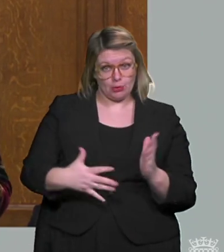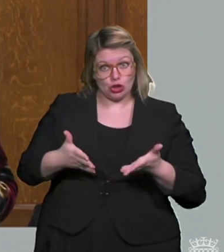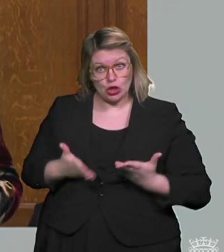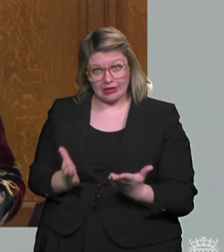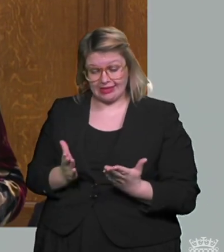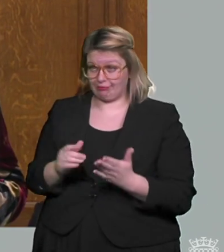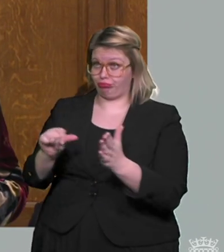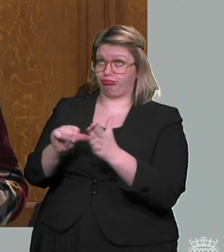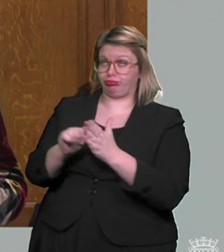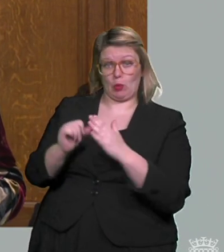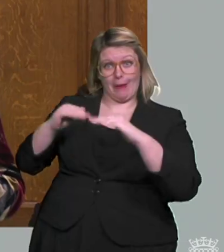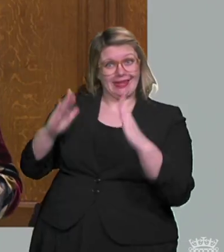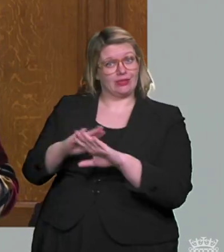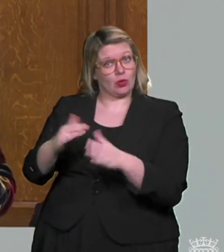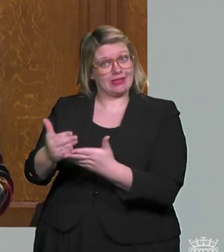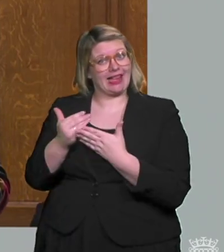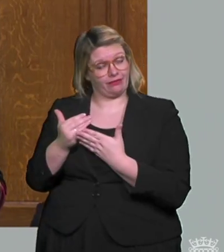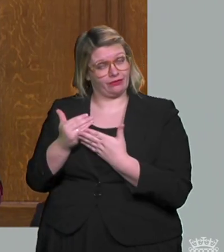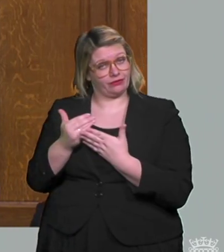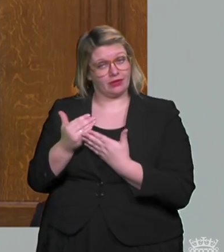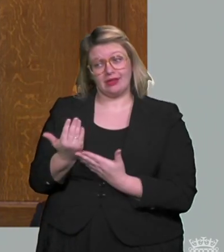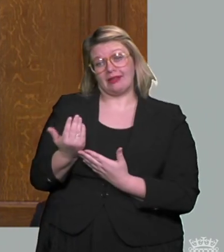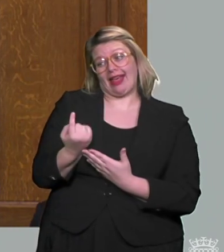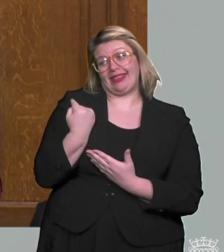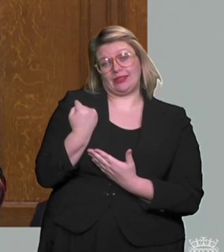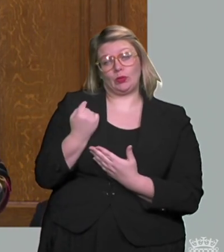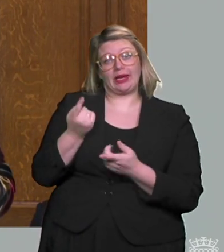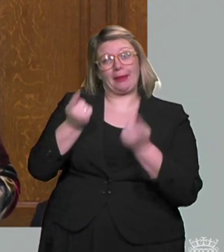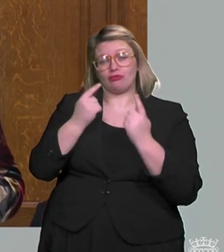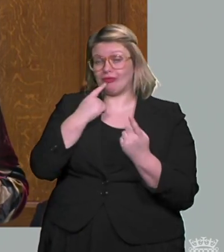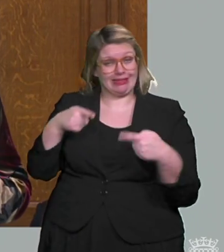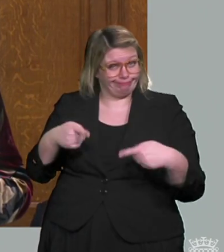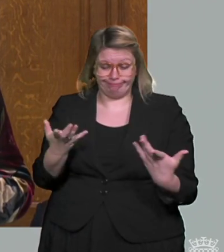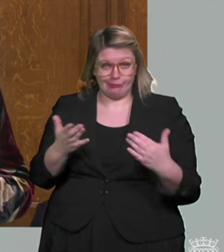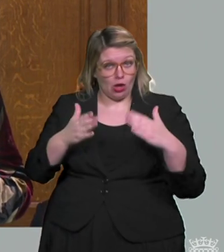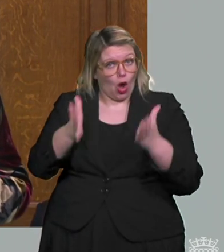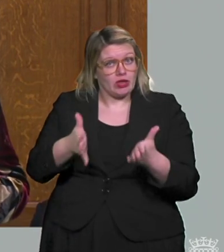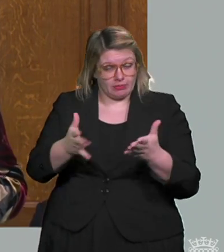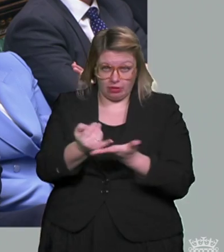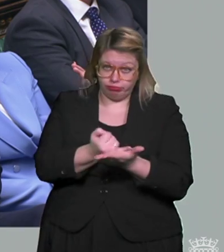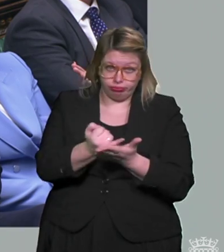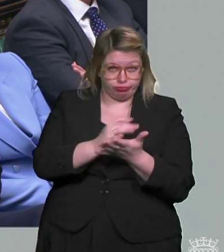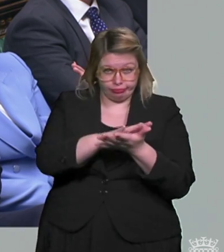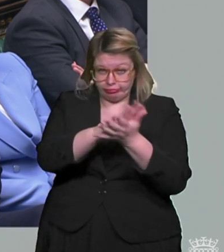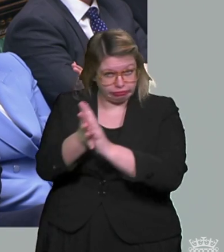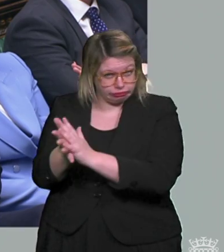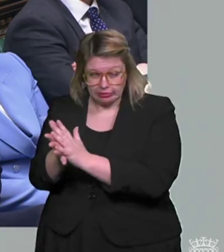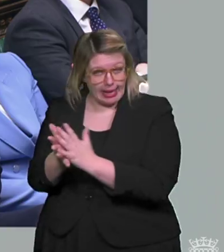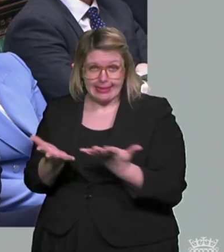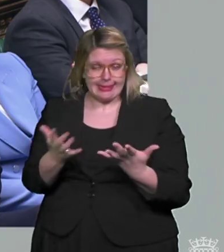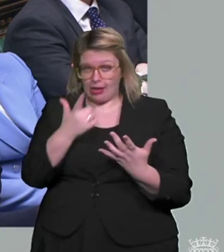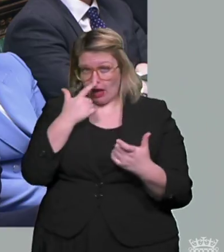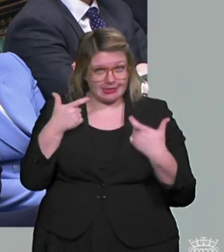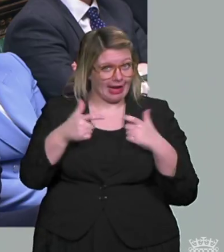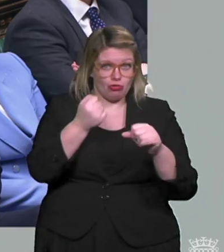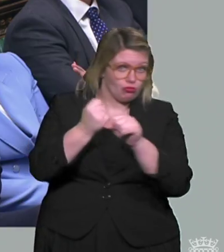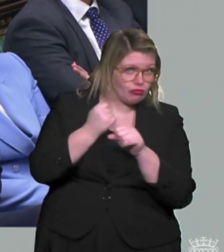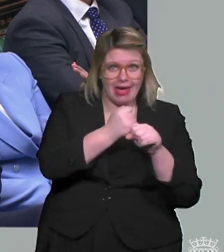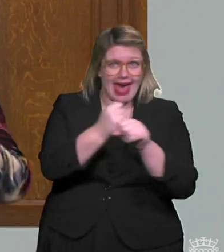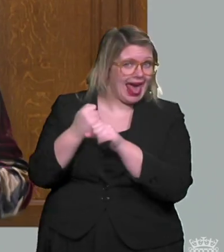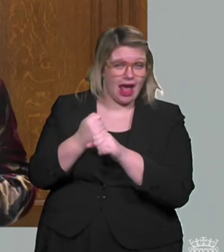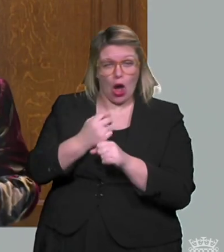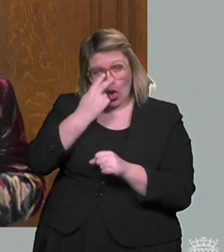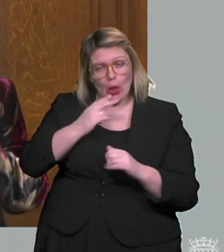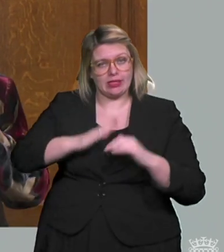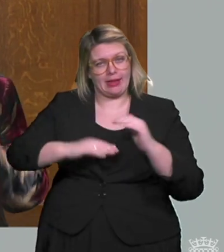This week, trust managers said that“the infrastructure is having an increasing impact on staff and patients…we just can’t afford to continue to waste money on failing buildings.”